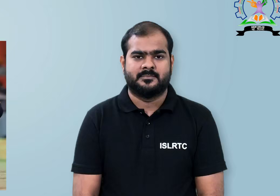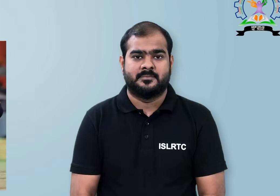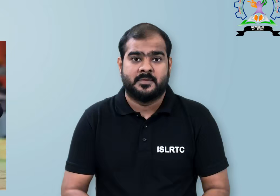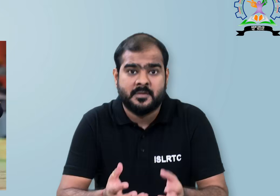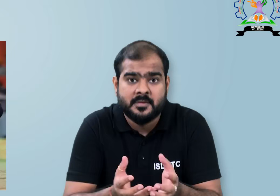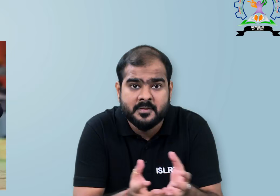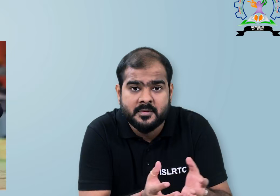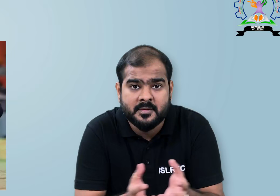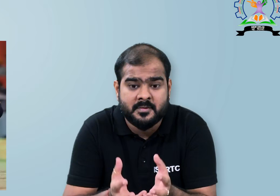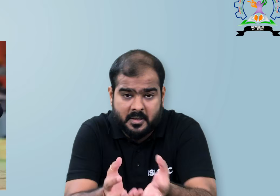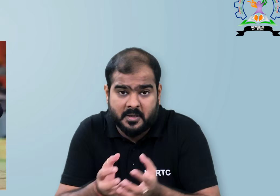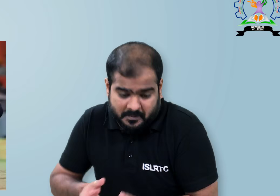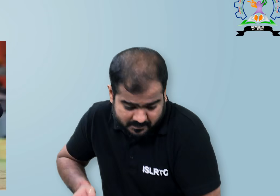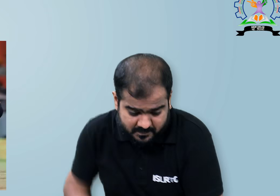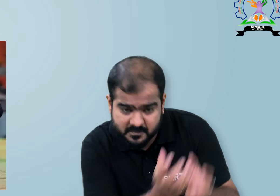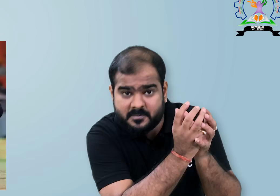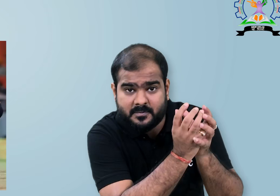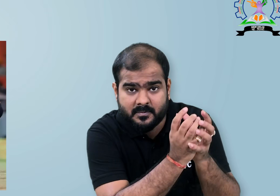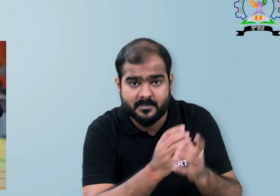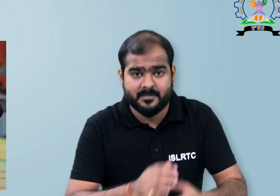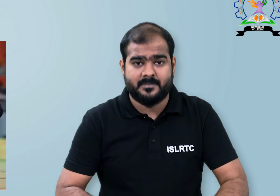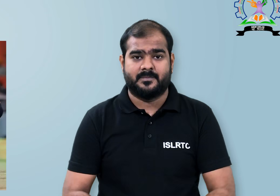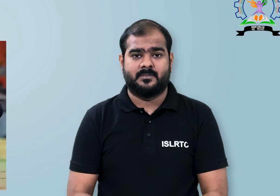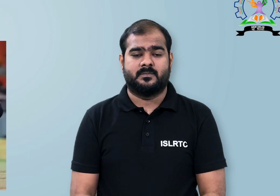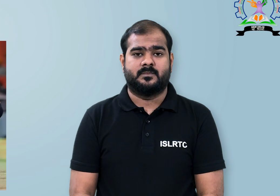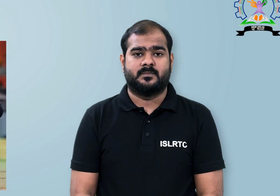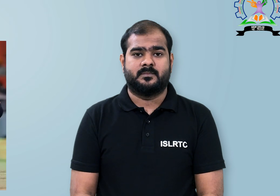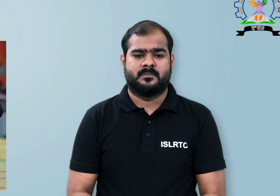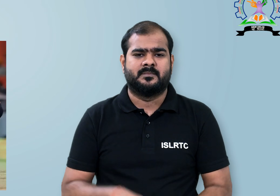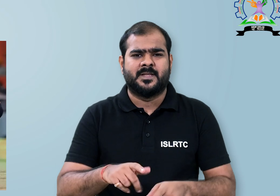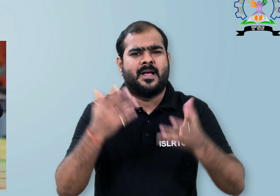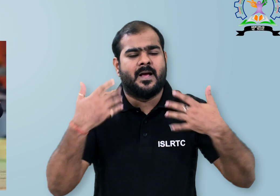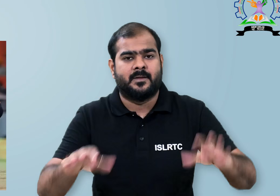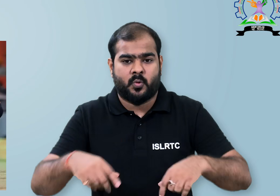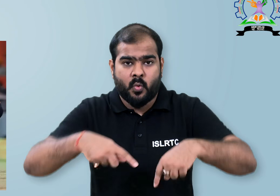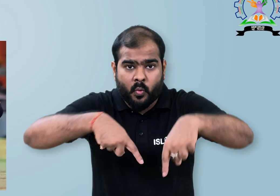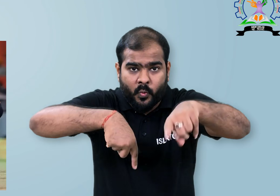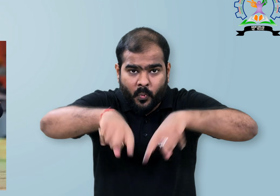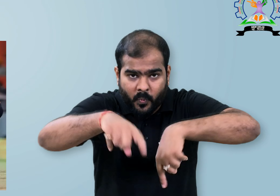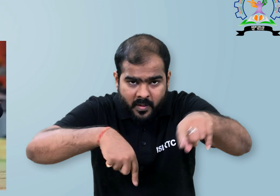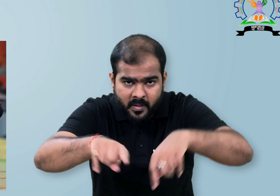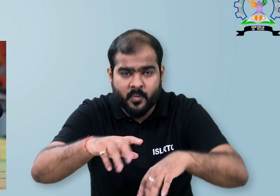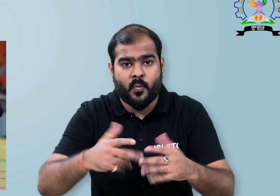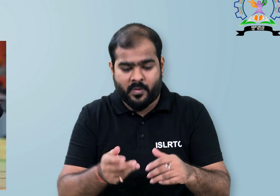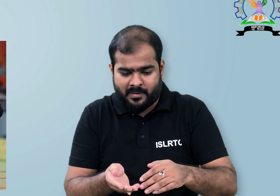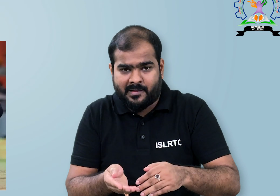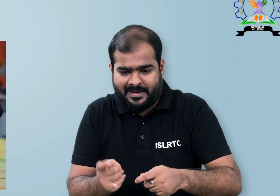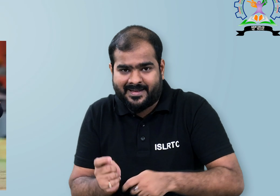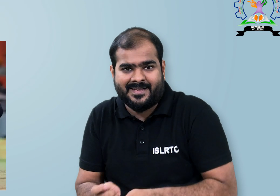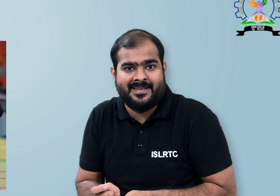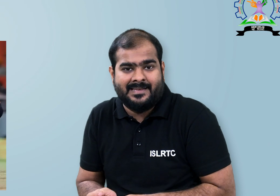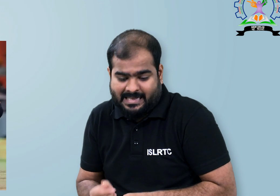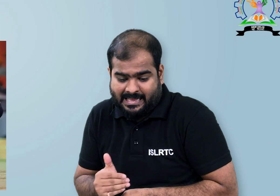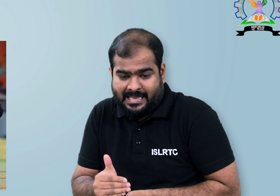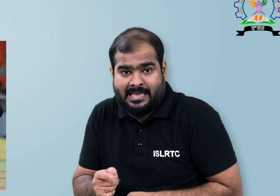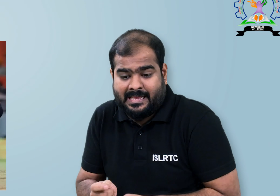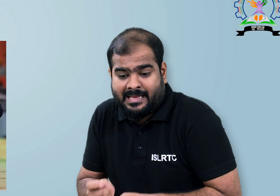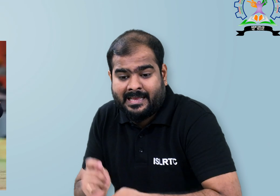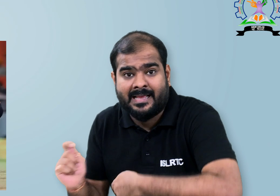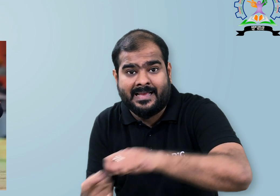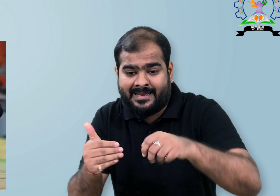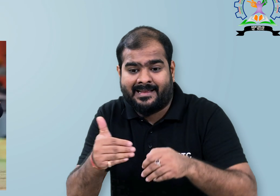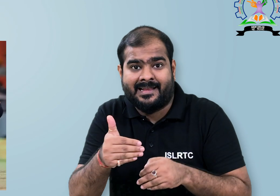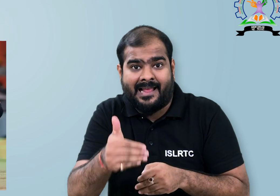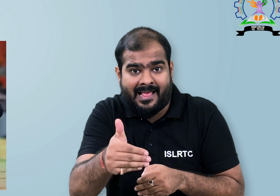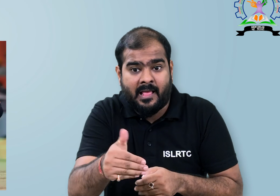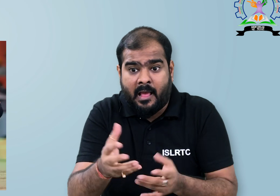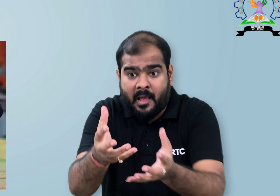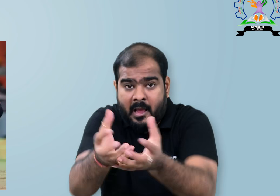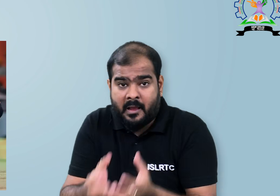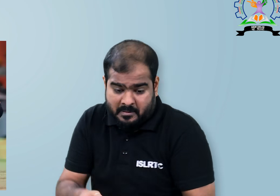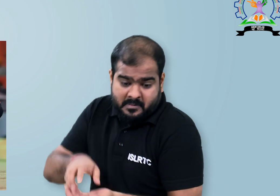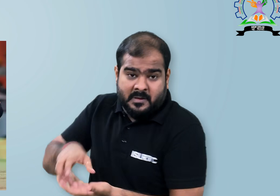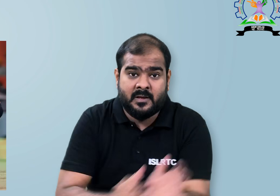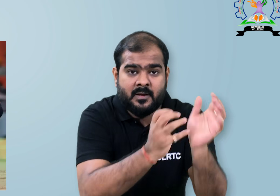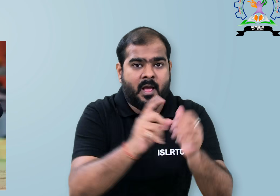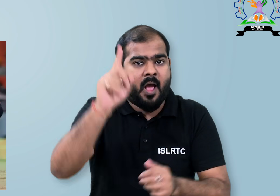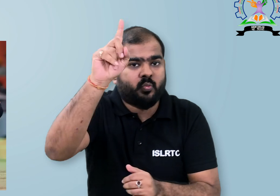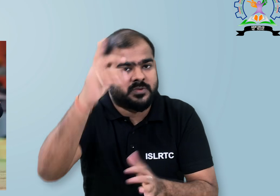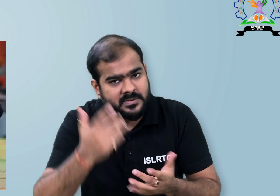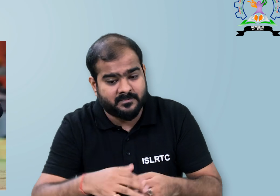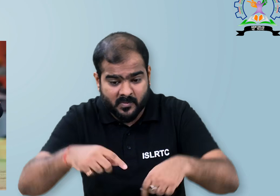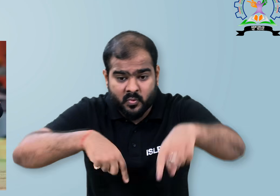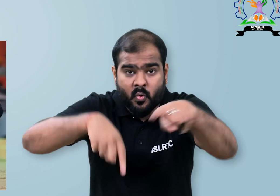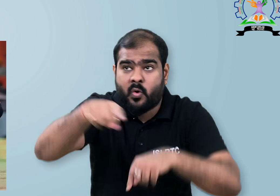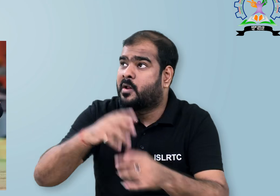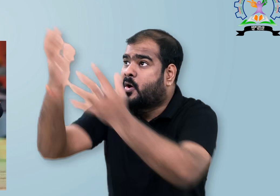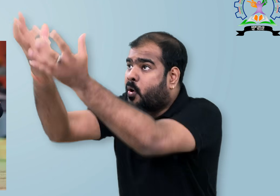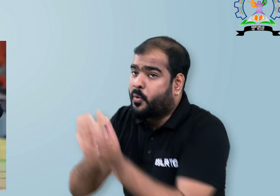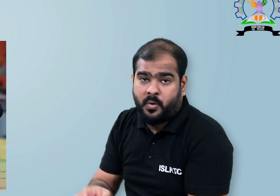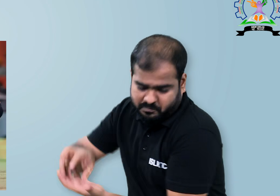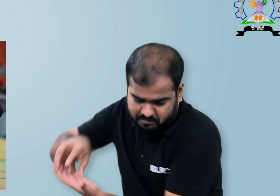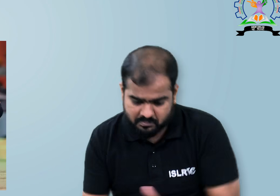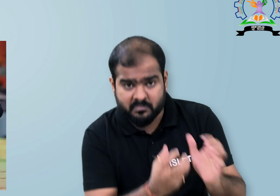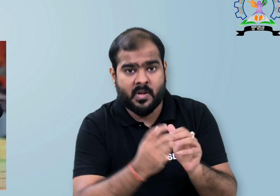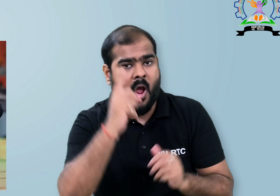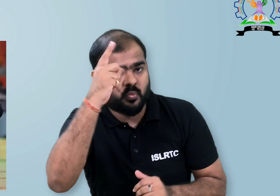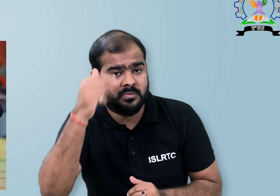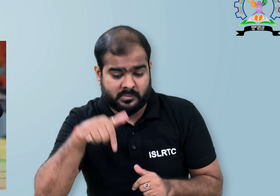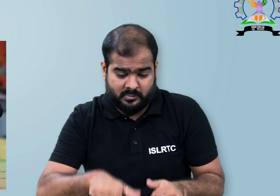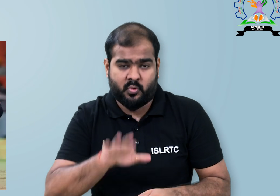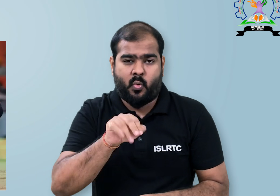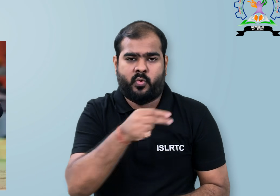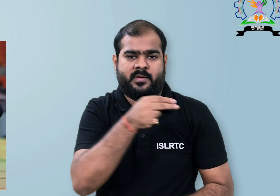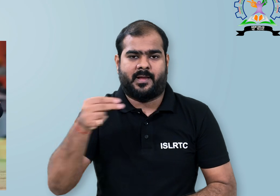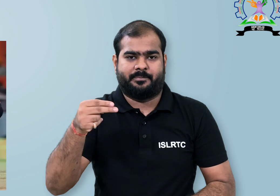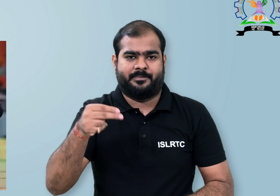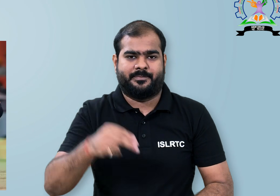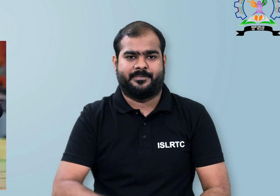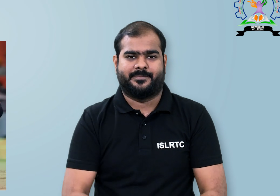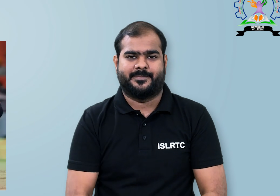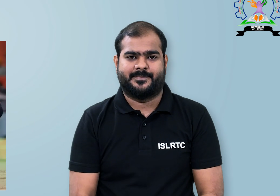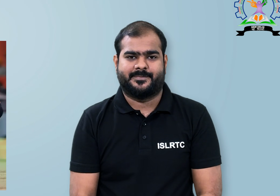Stump Out Dismissing a batsman by the wicketkeeper breaking the stumps with the ball when the batsman is out of their crease.